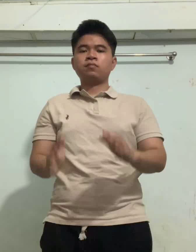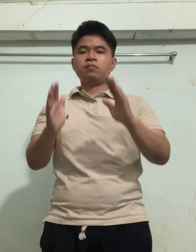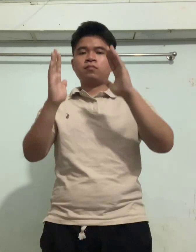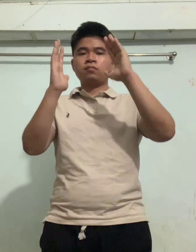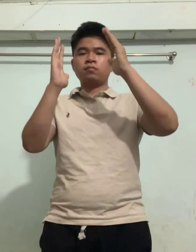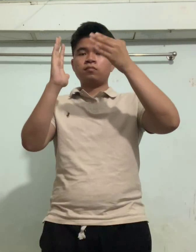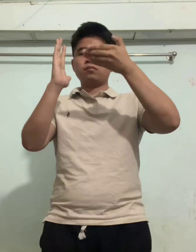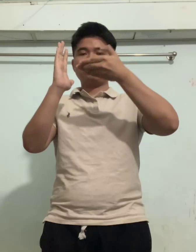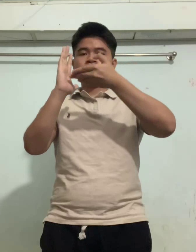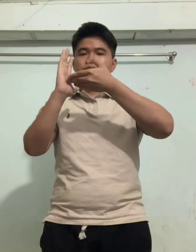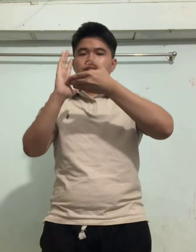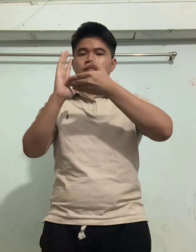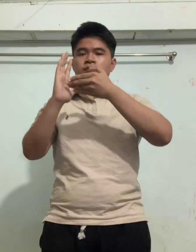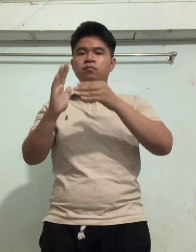gioi thieu